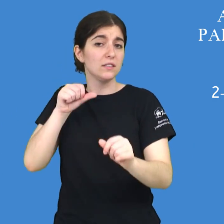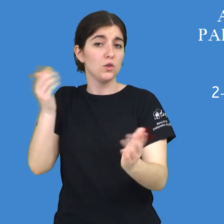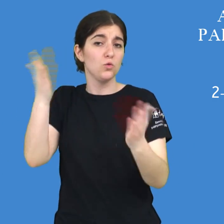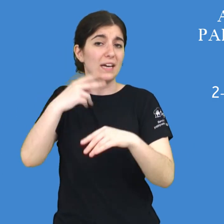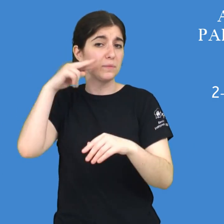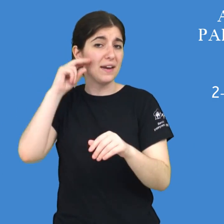haber no